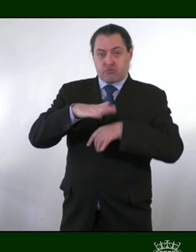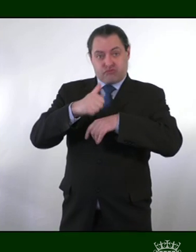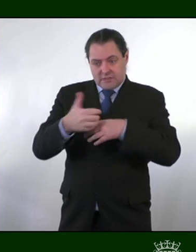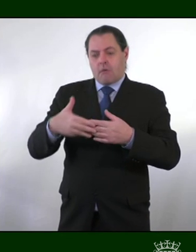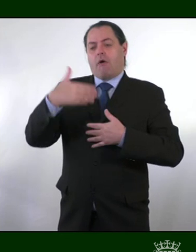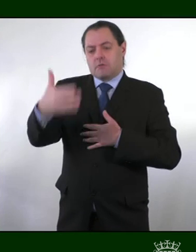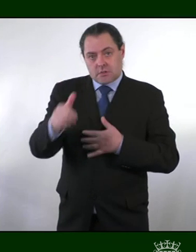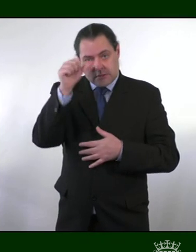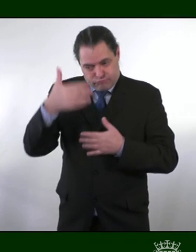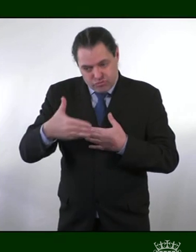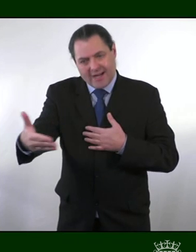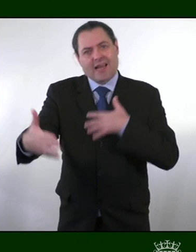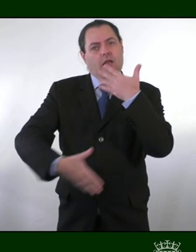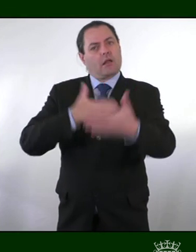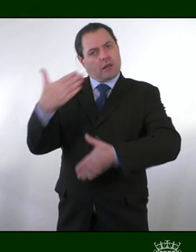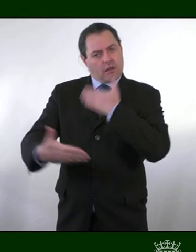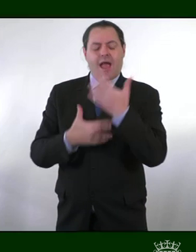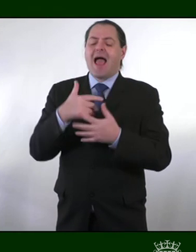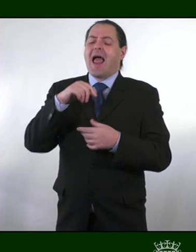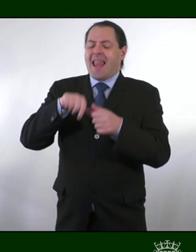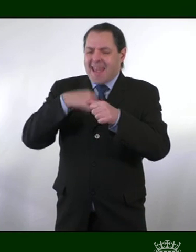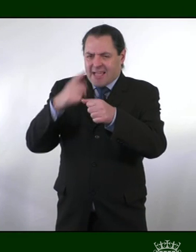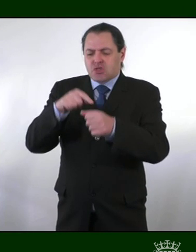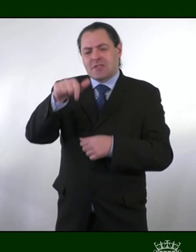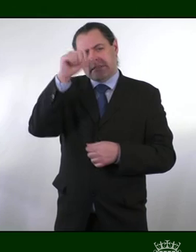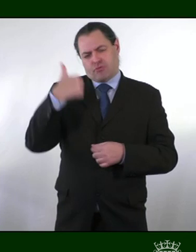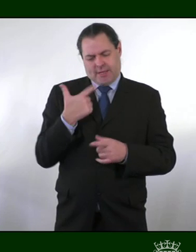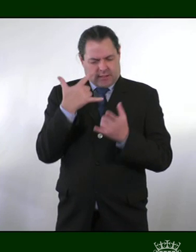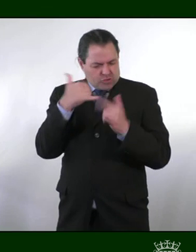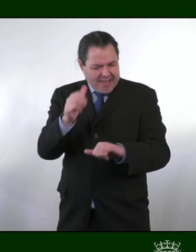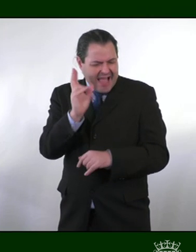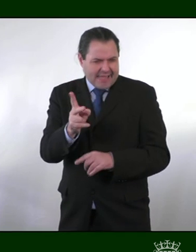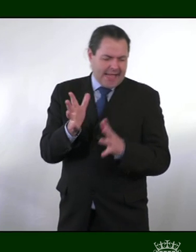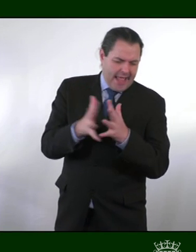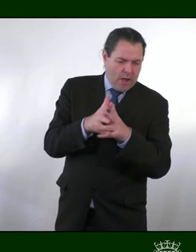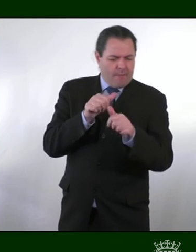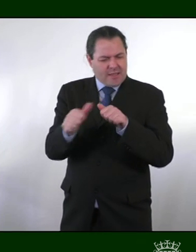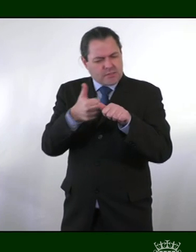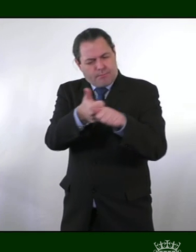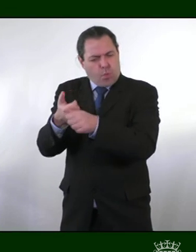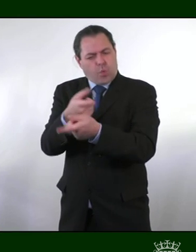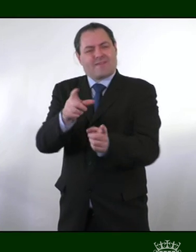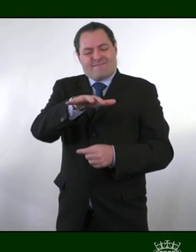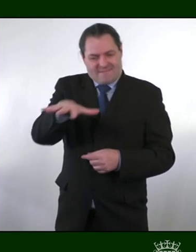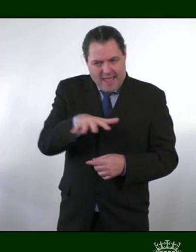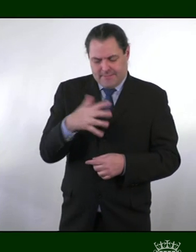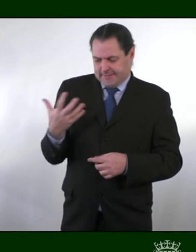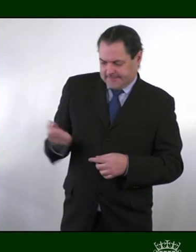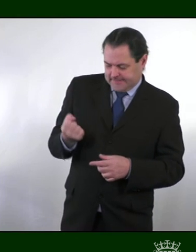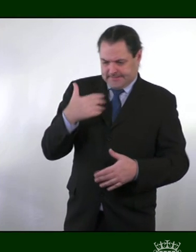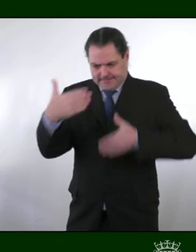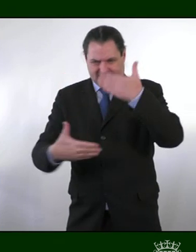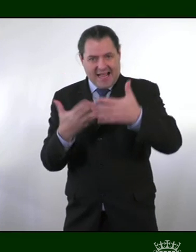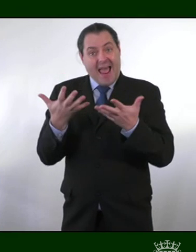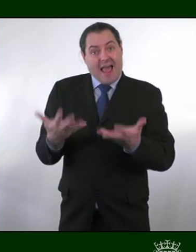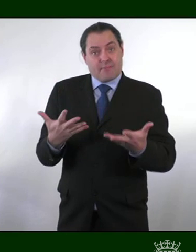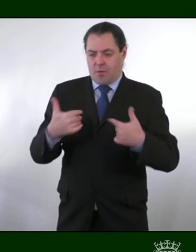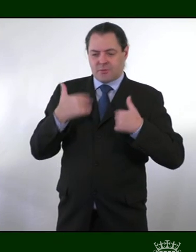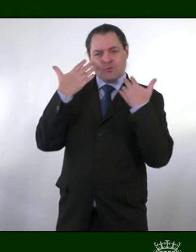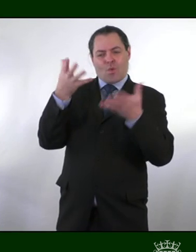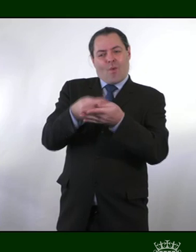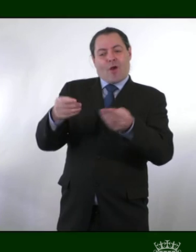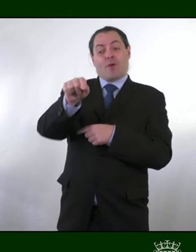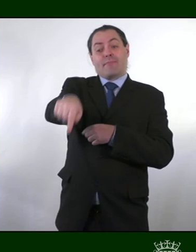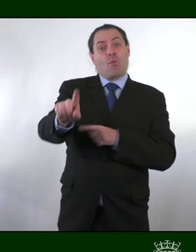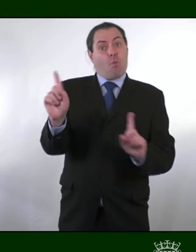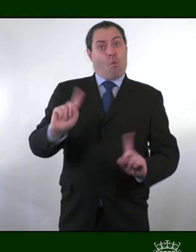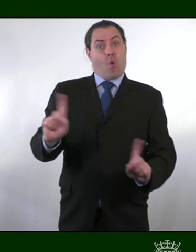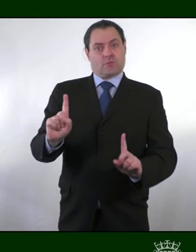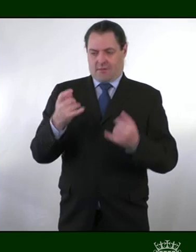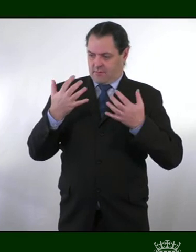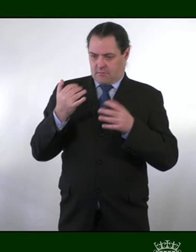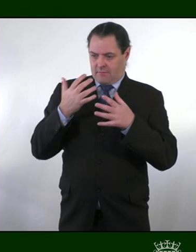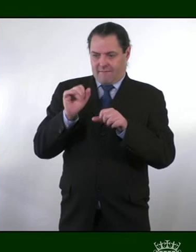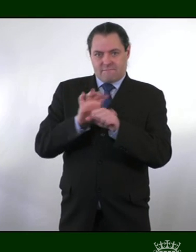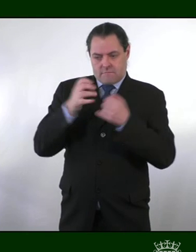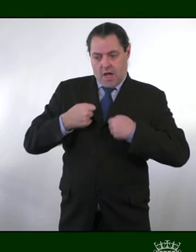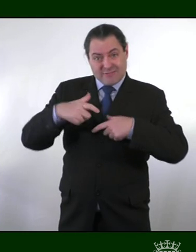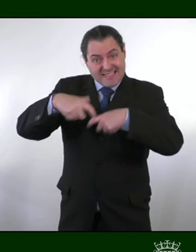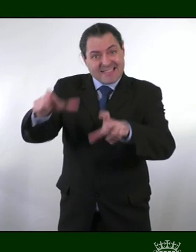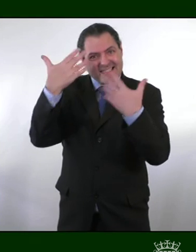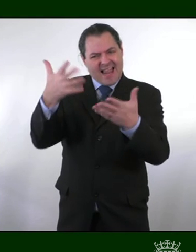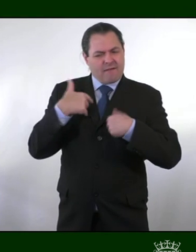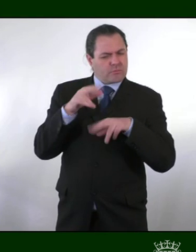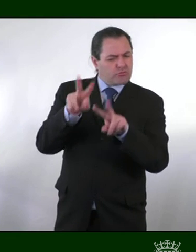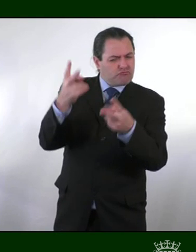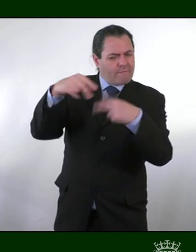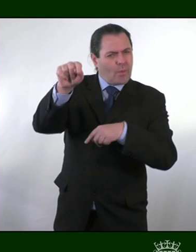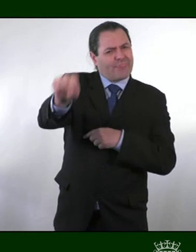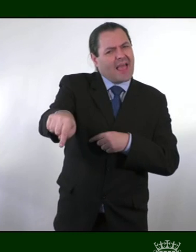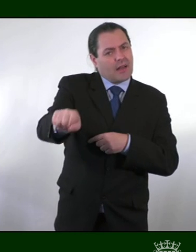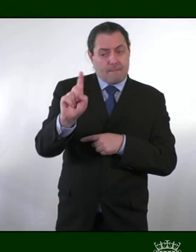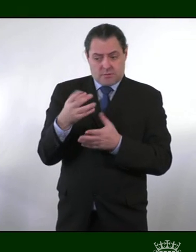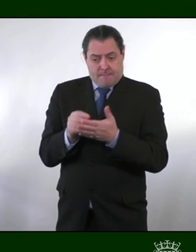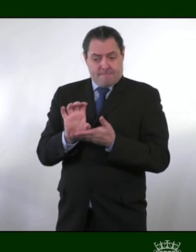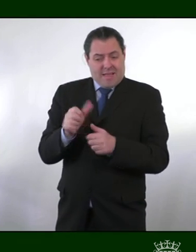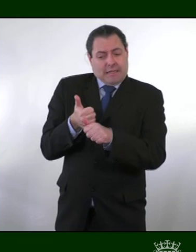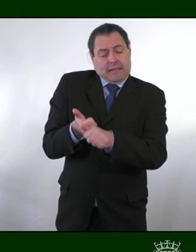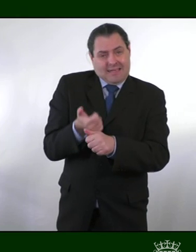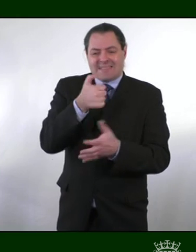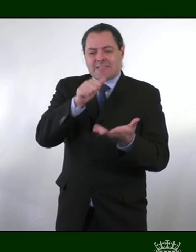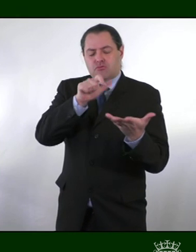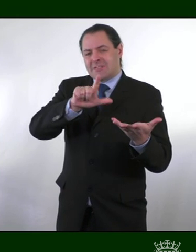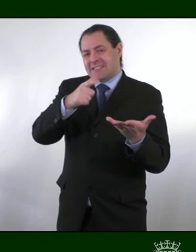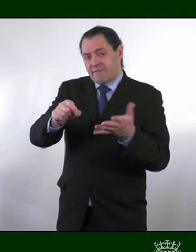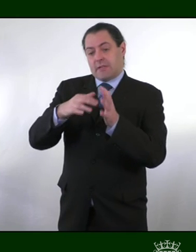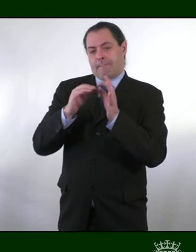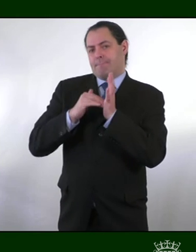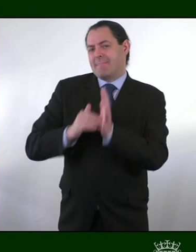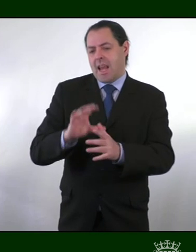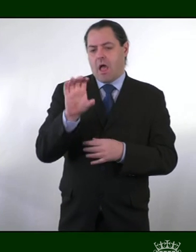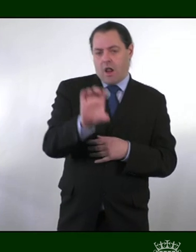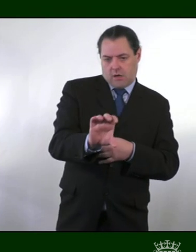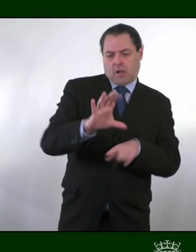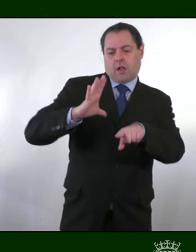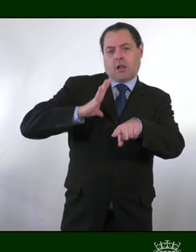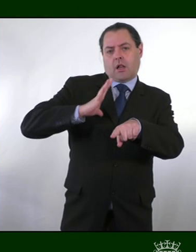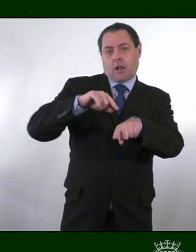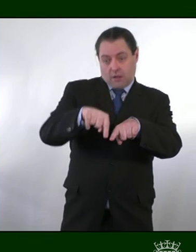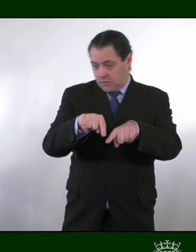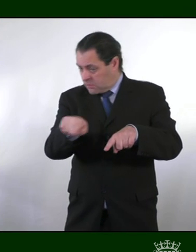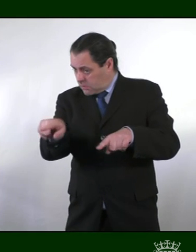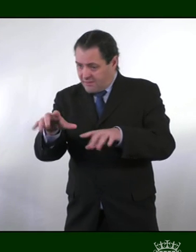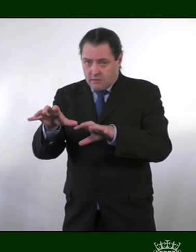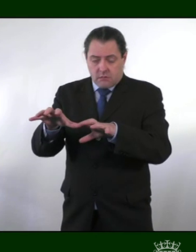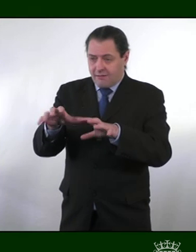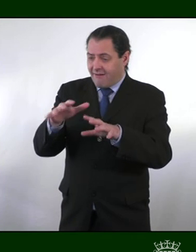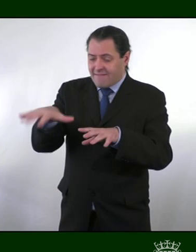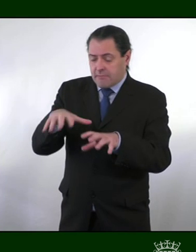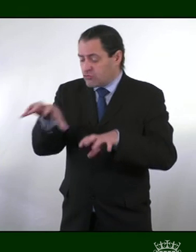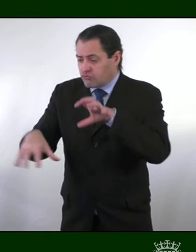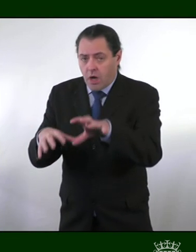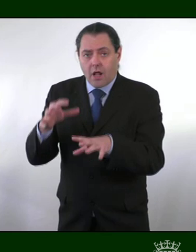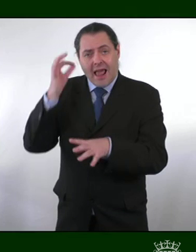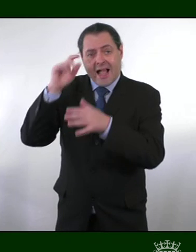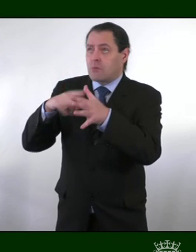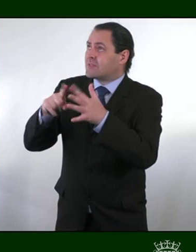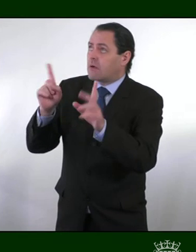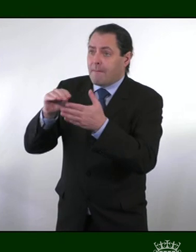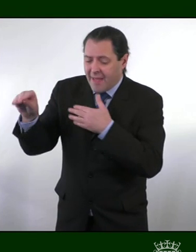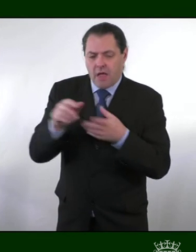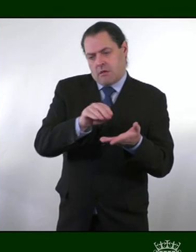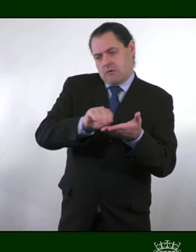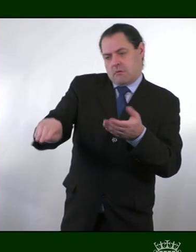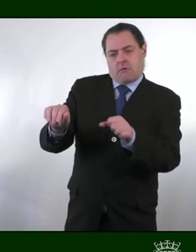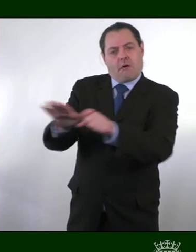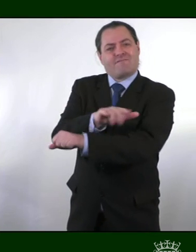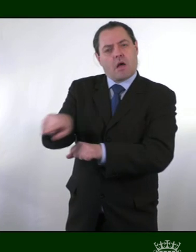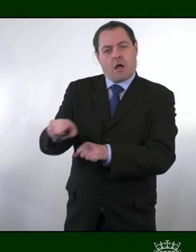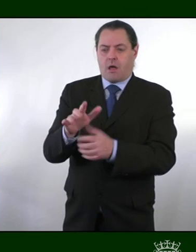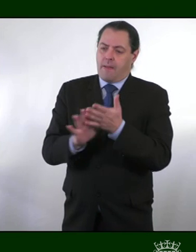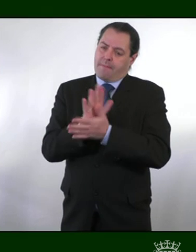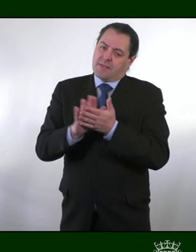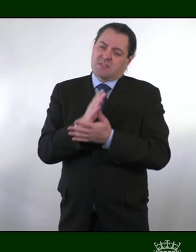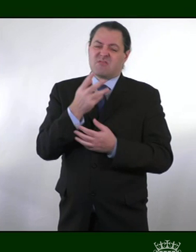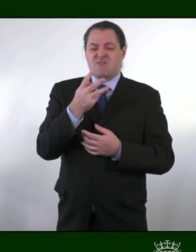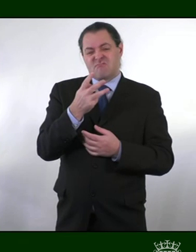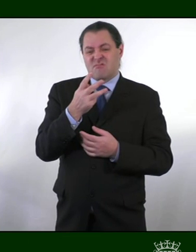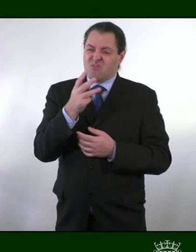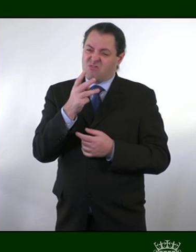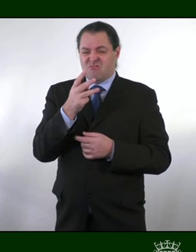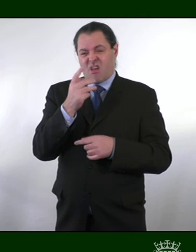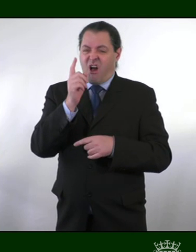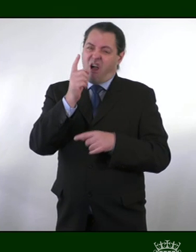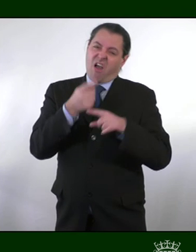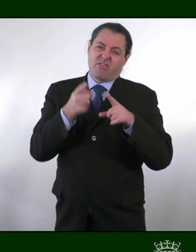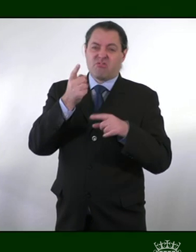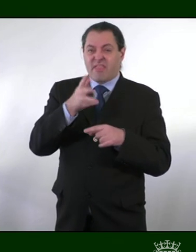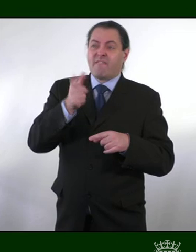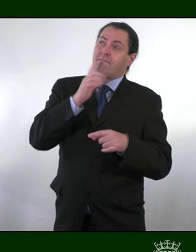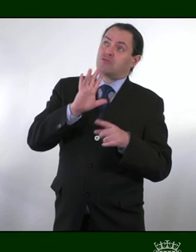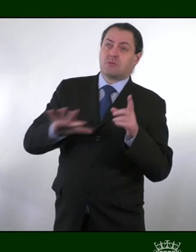Of course we will look, when we come to next spring, at the best way to support people and their families when we have a better sense of where the economy is and where we are with the virus, but we are providing extra support for next year: £670 million to help struggling families meet their council tax bills, worth about £150 each for families up and down the country.